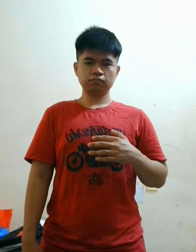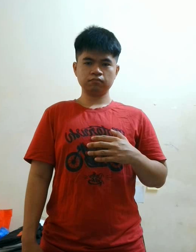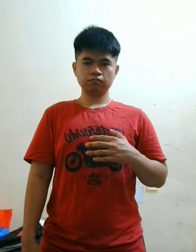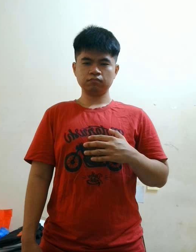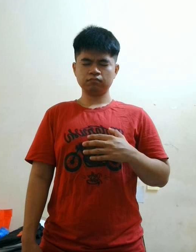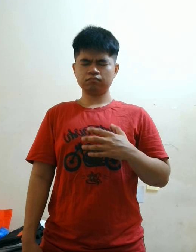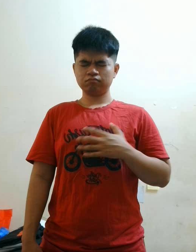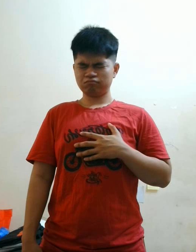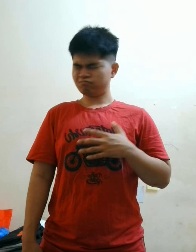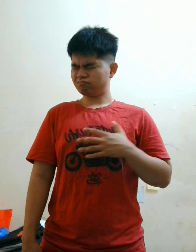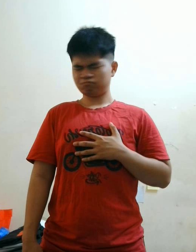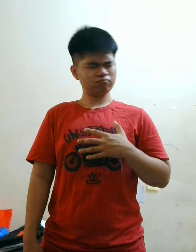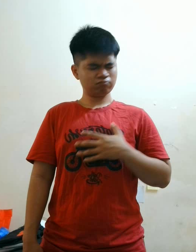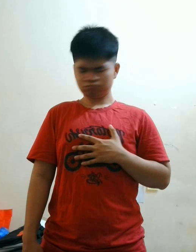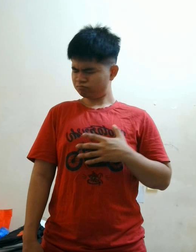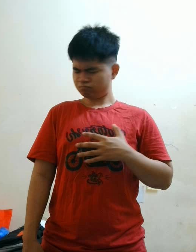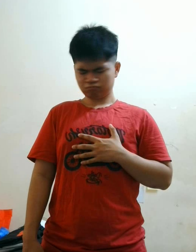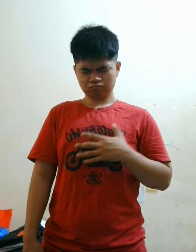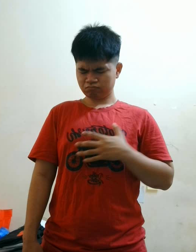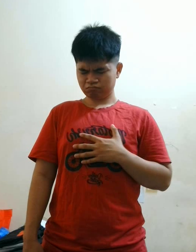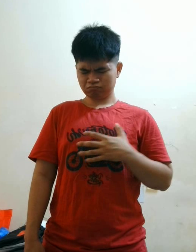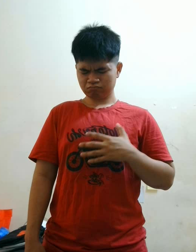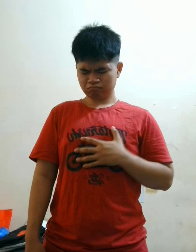khong thich